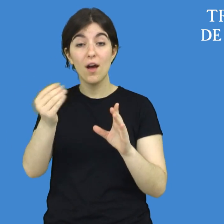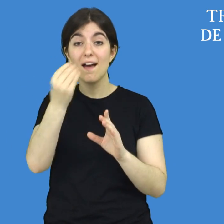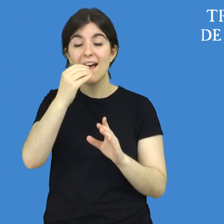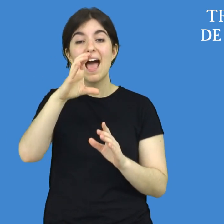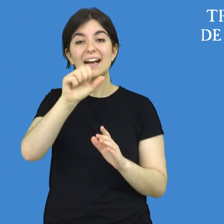comer